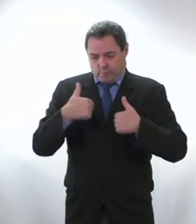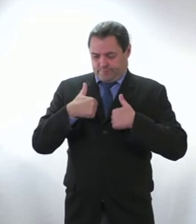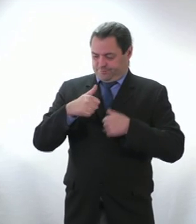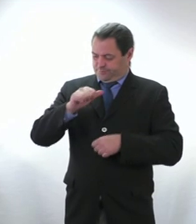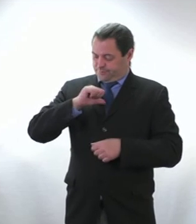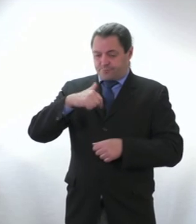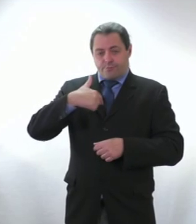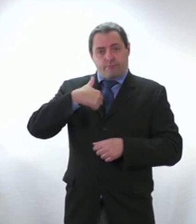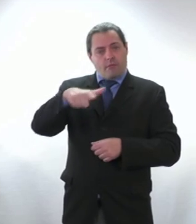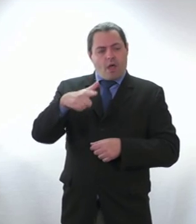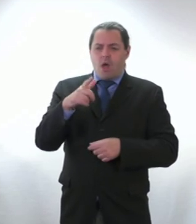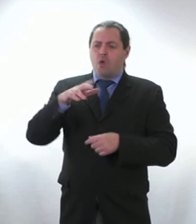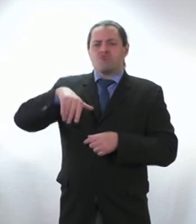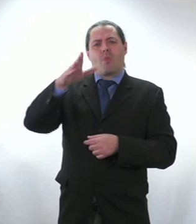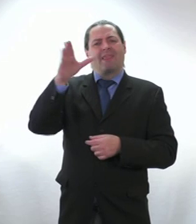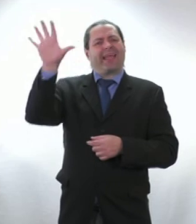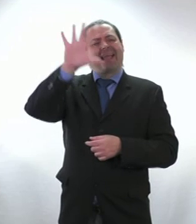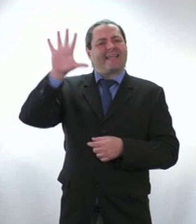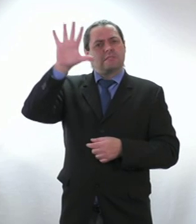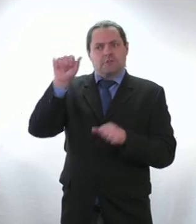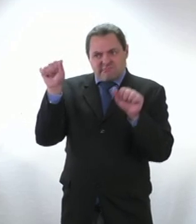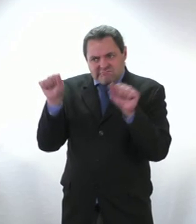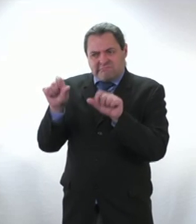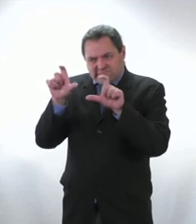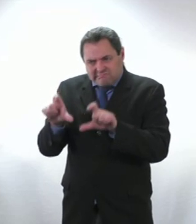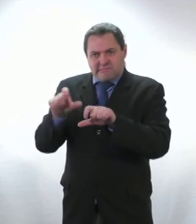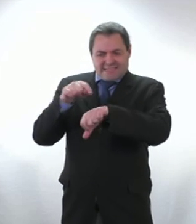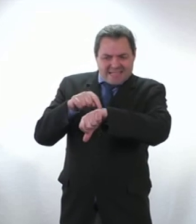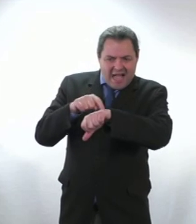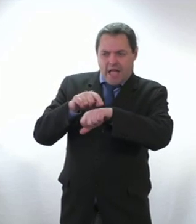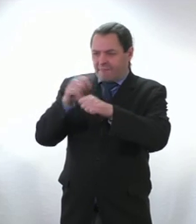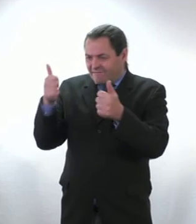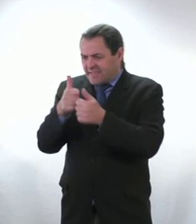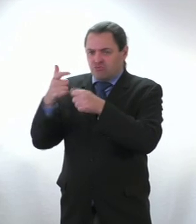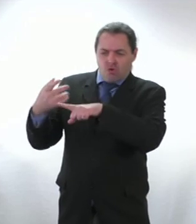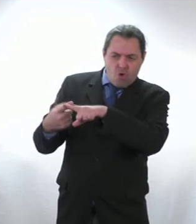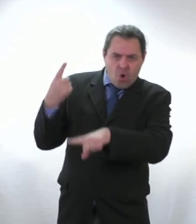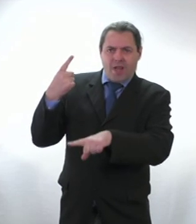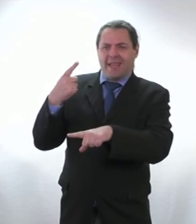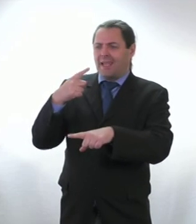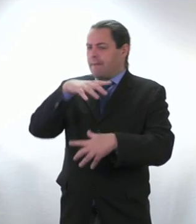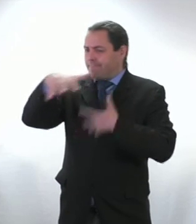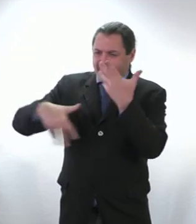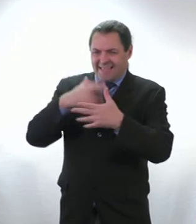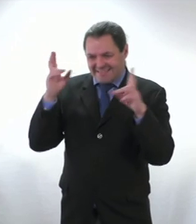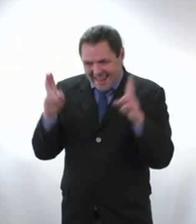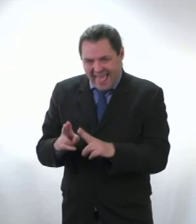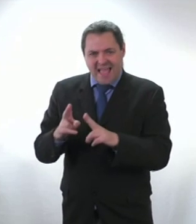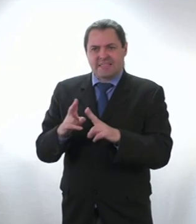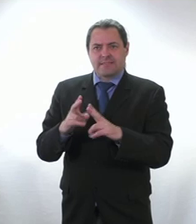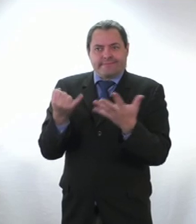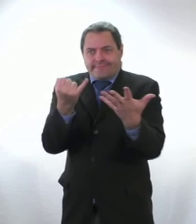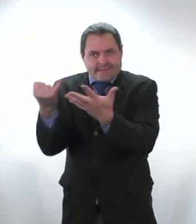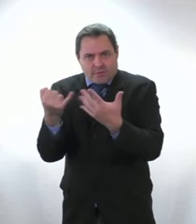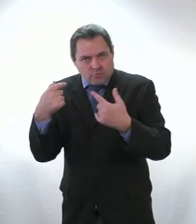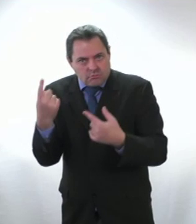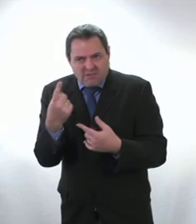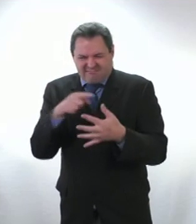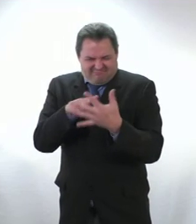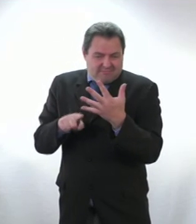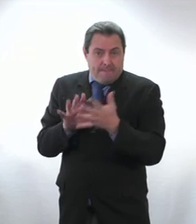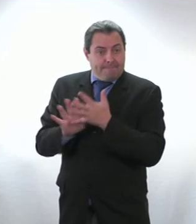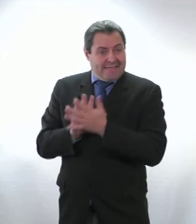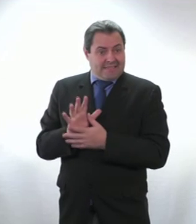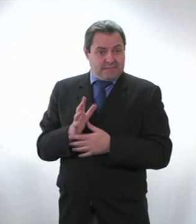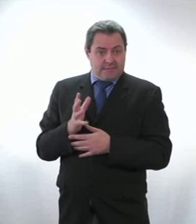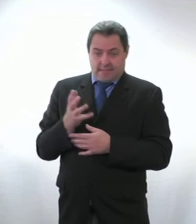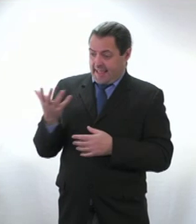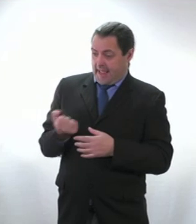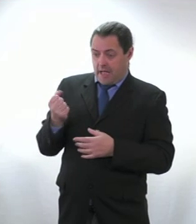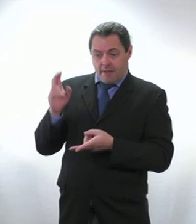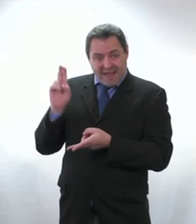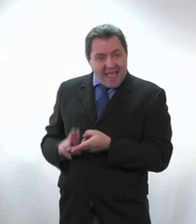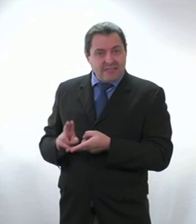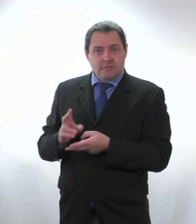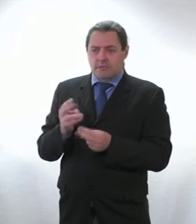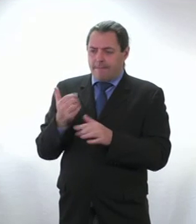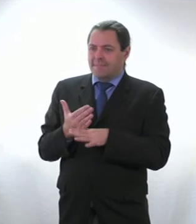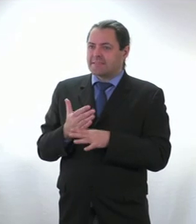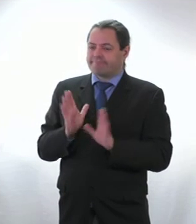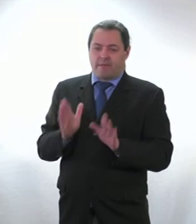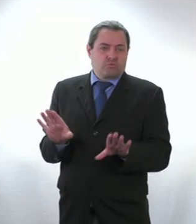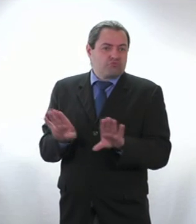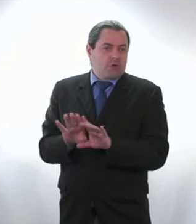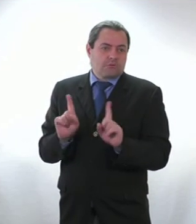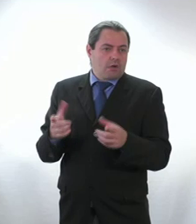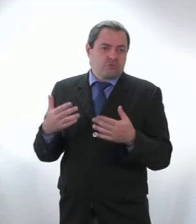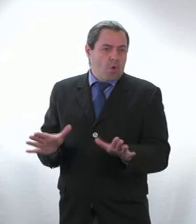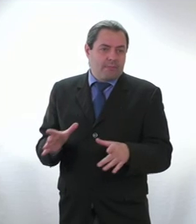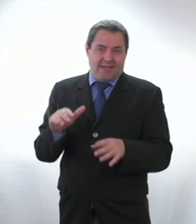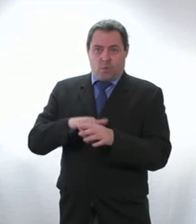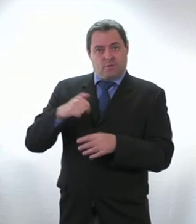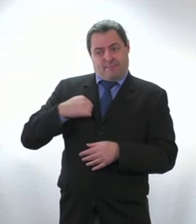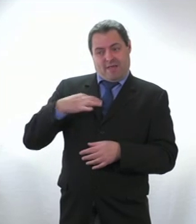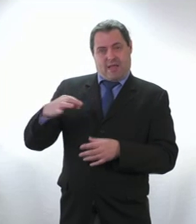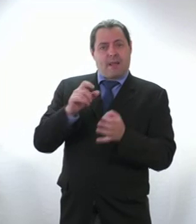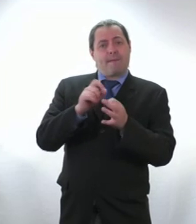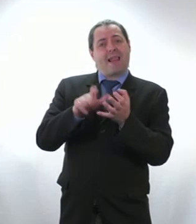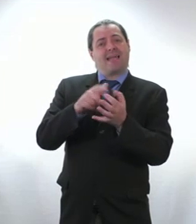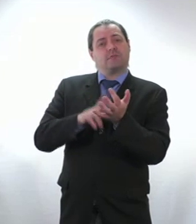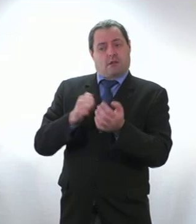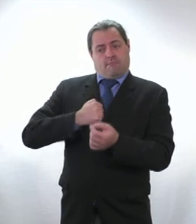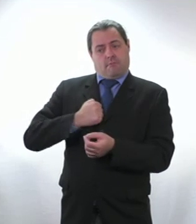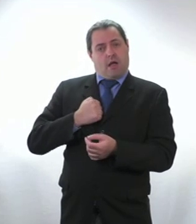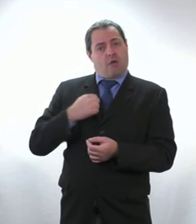Restrictions in the north-east around opening times and socialising with other households are limiting custom, reducing income, and making it uneconomical for many businesses, including those in my constituency, to stay open.